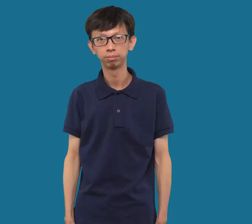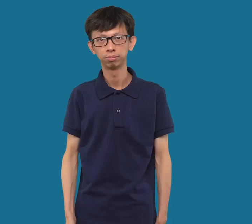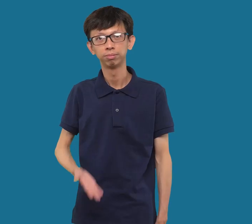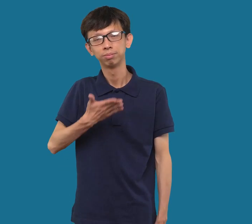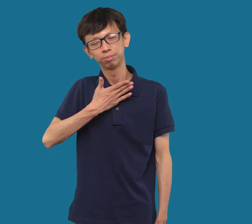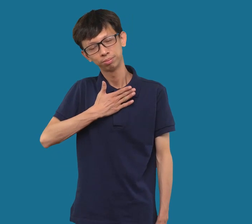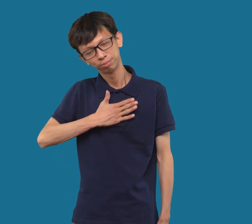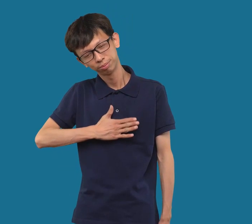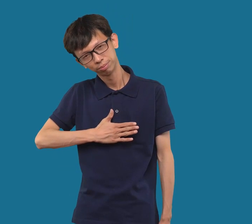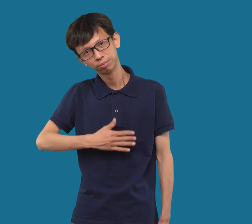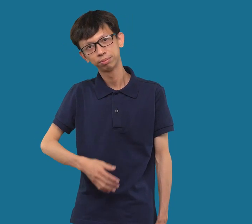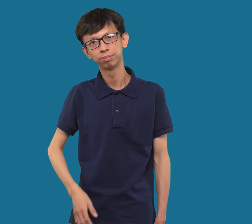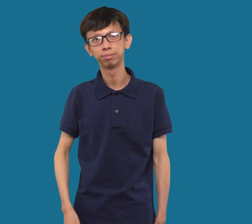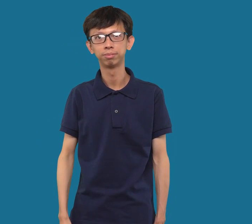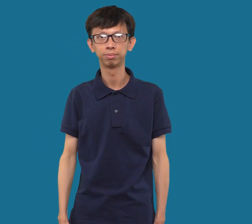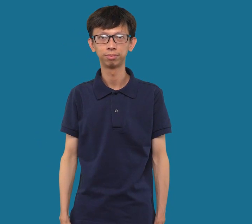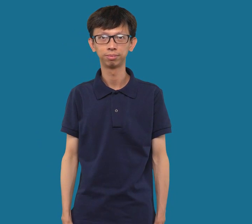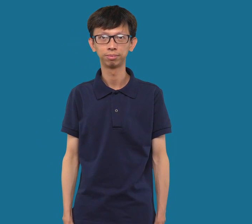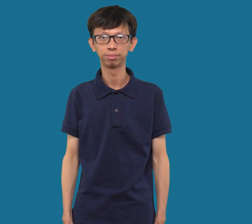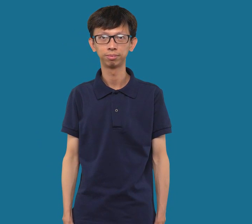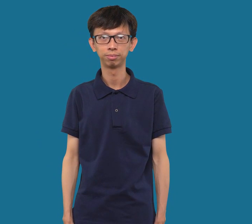nhân hậu